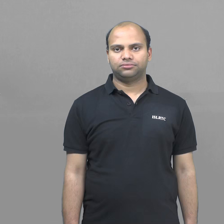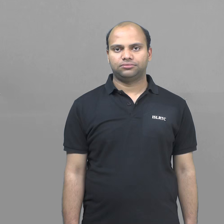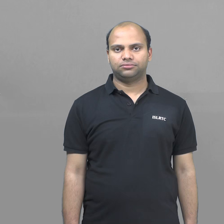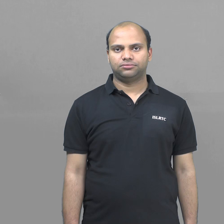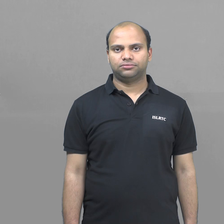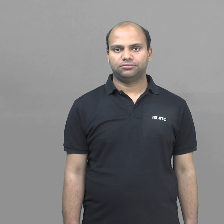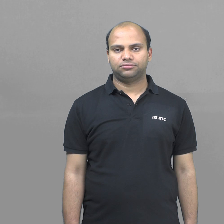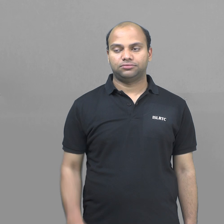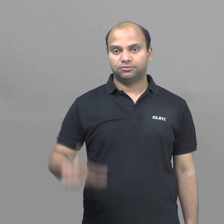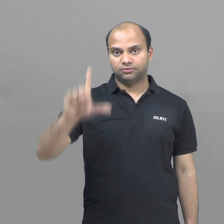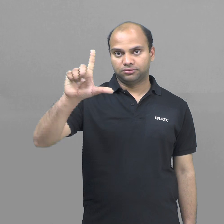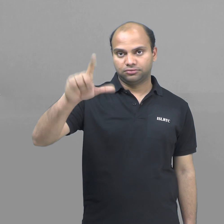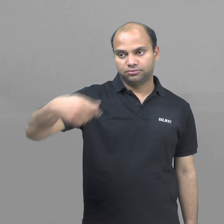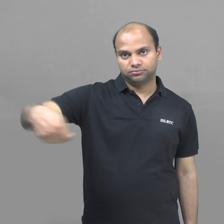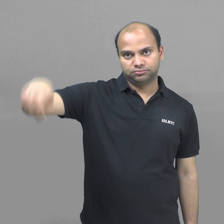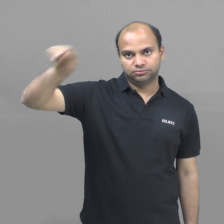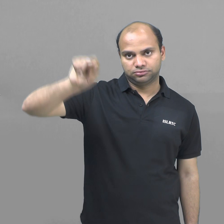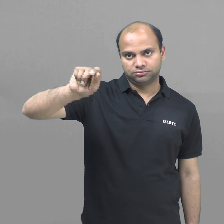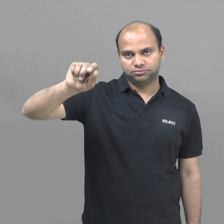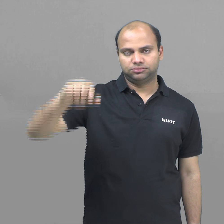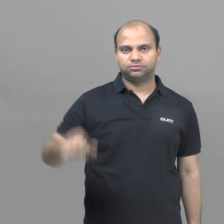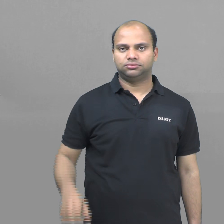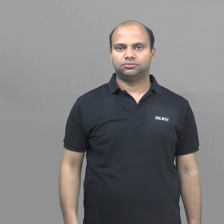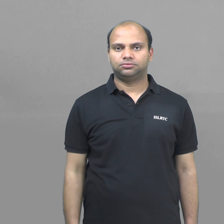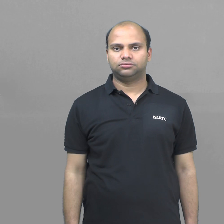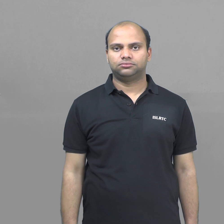Litre